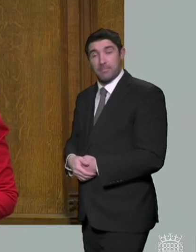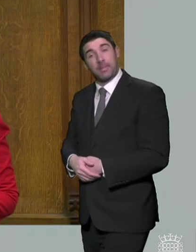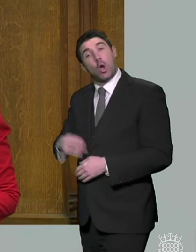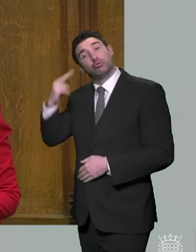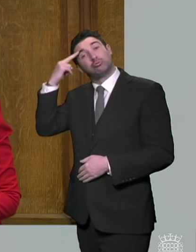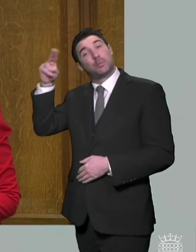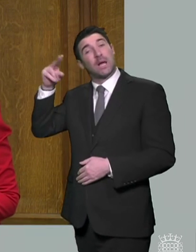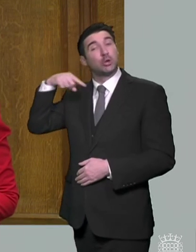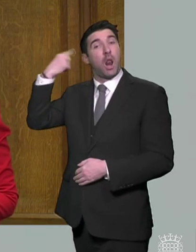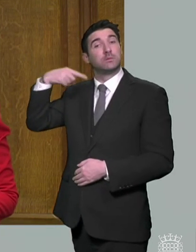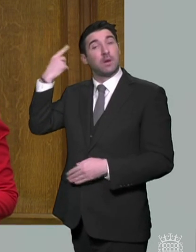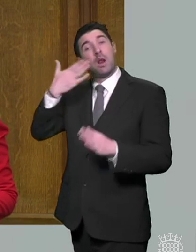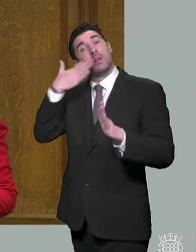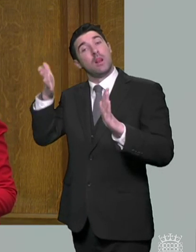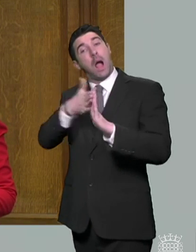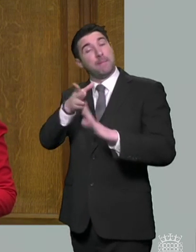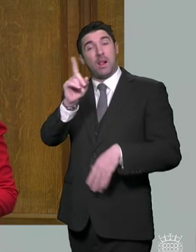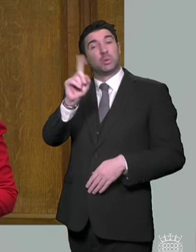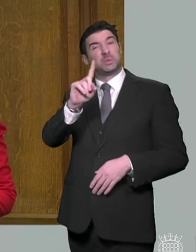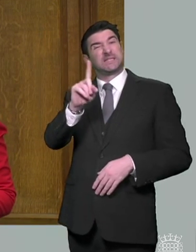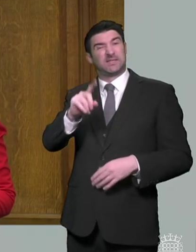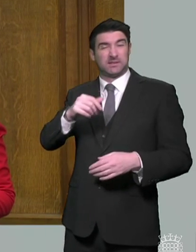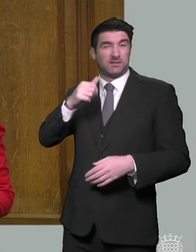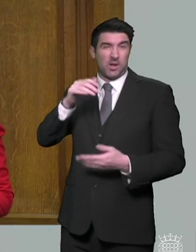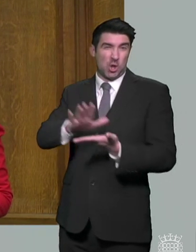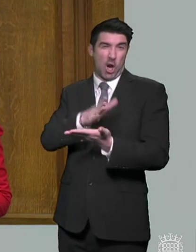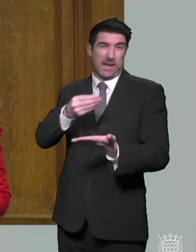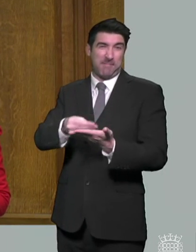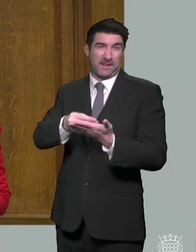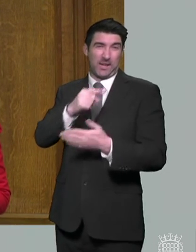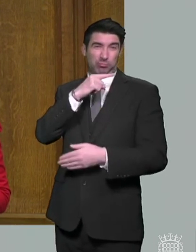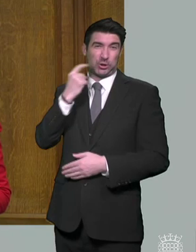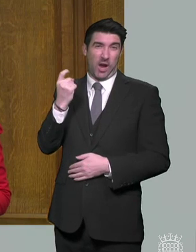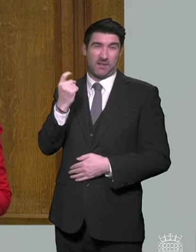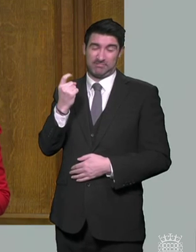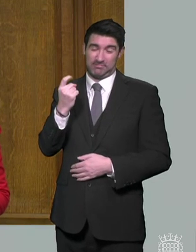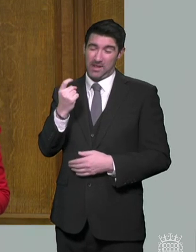Some £100 billion a year is awash in our country.